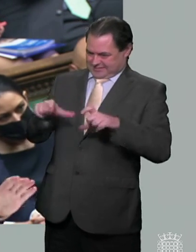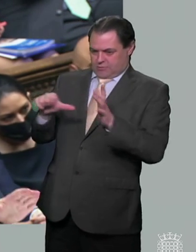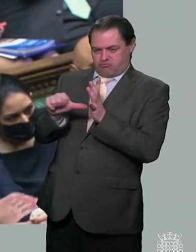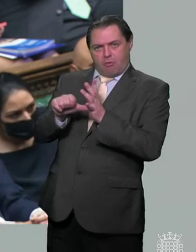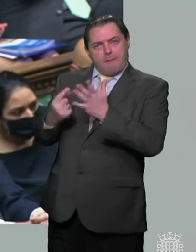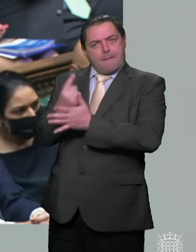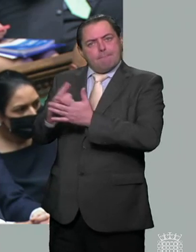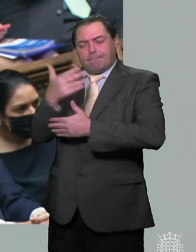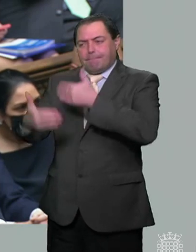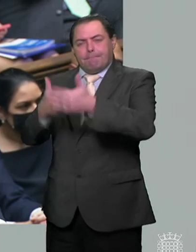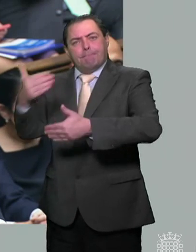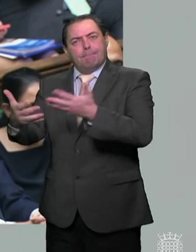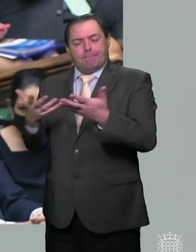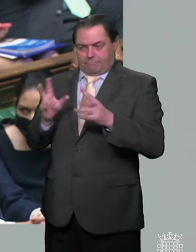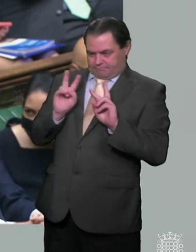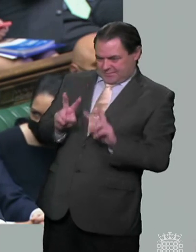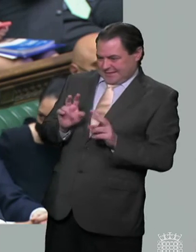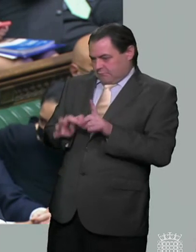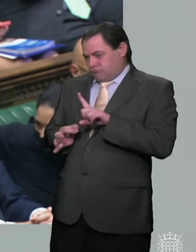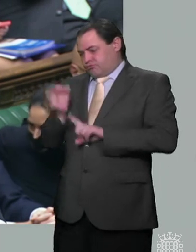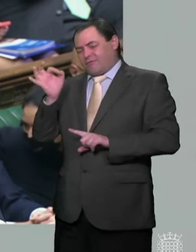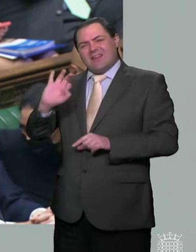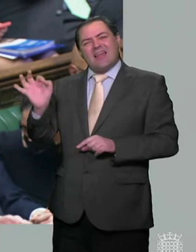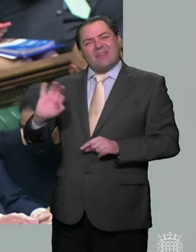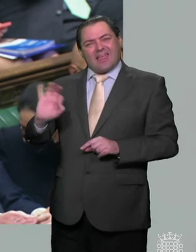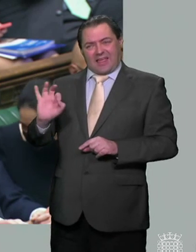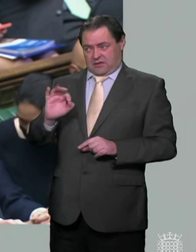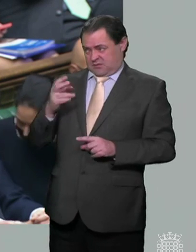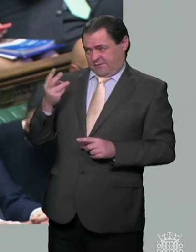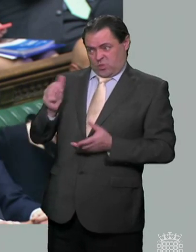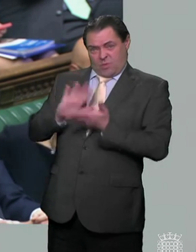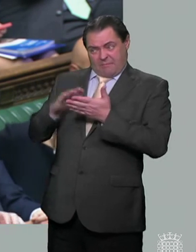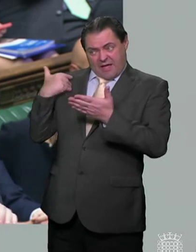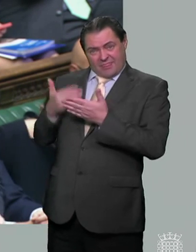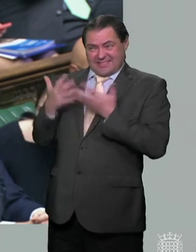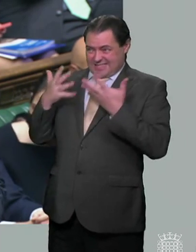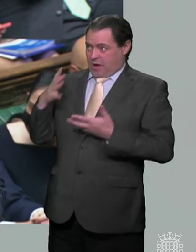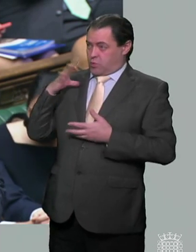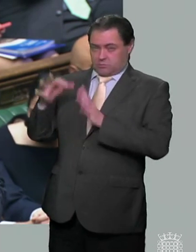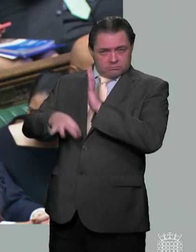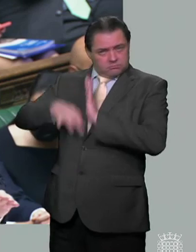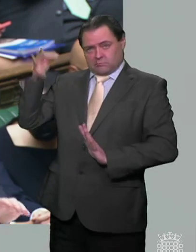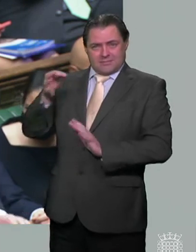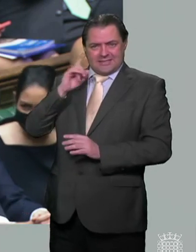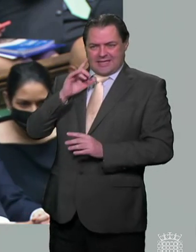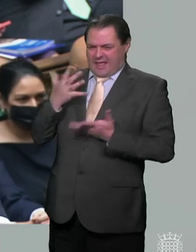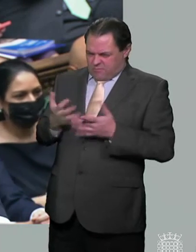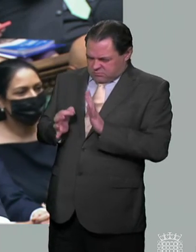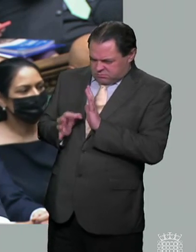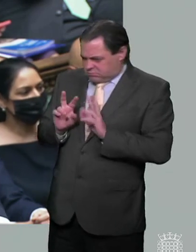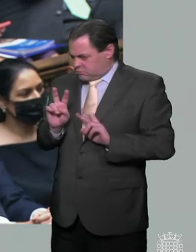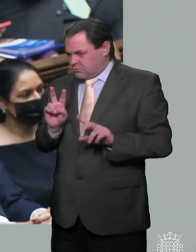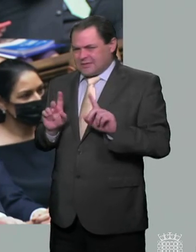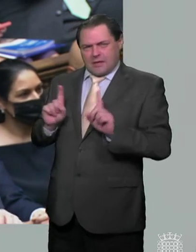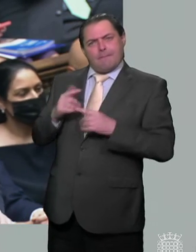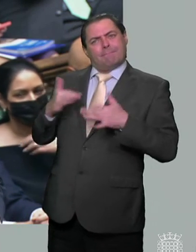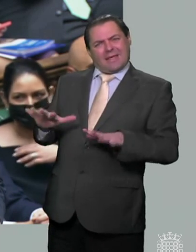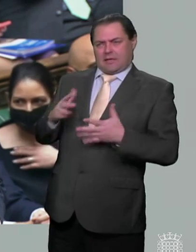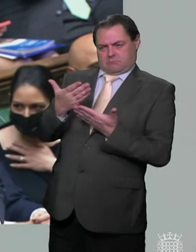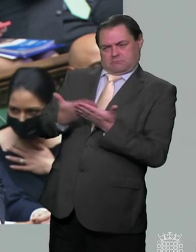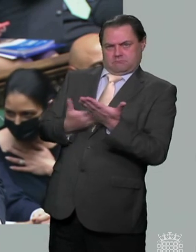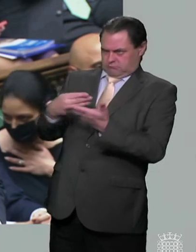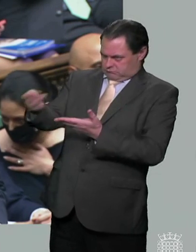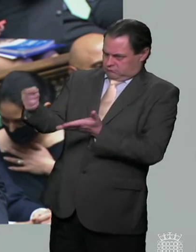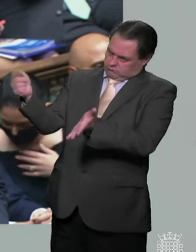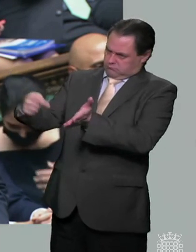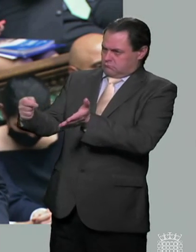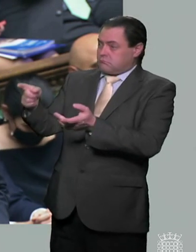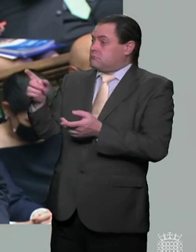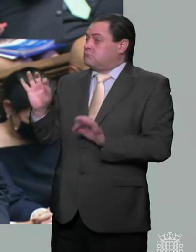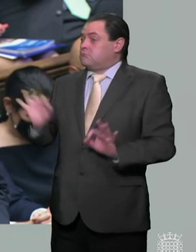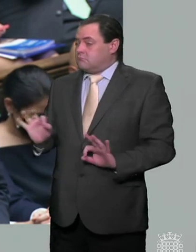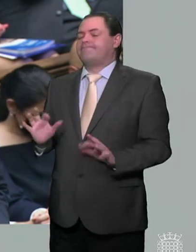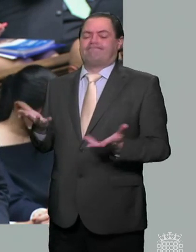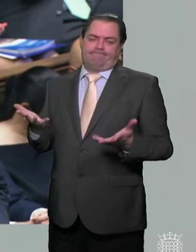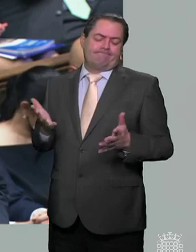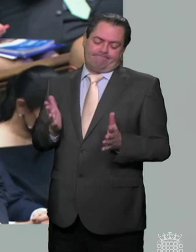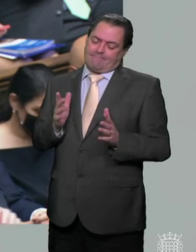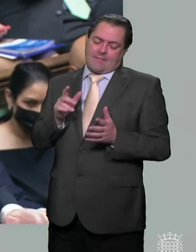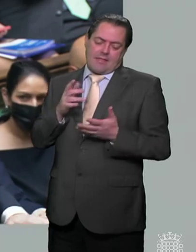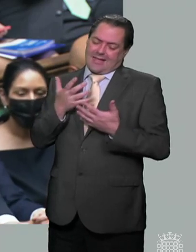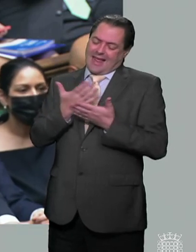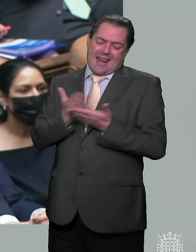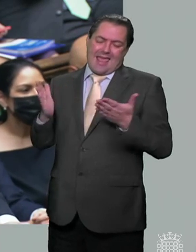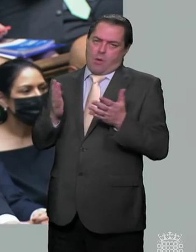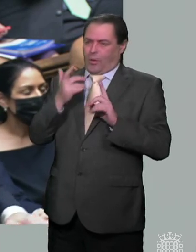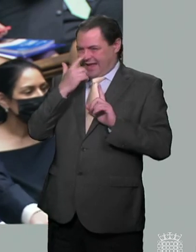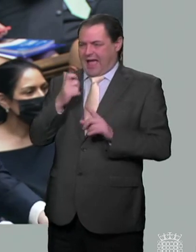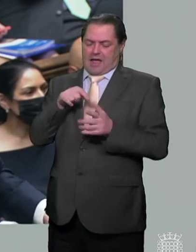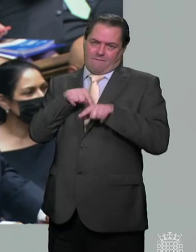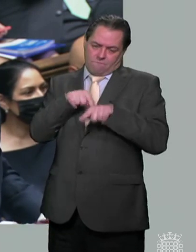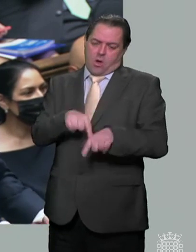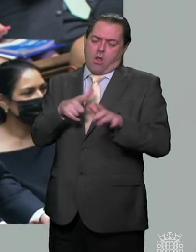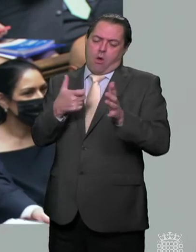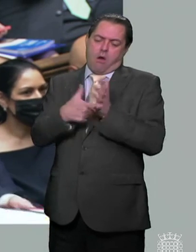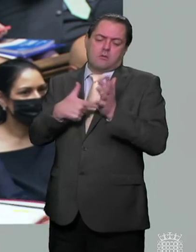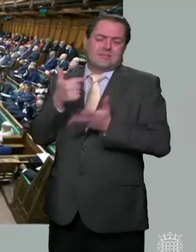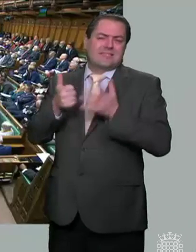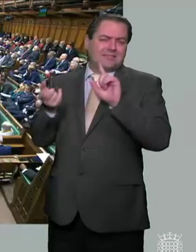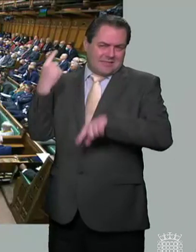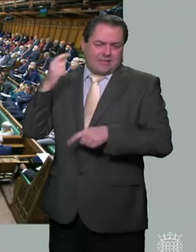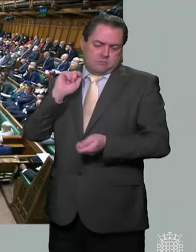As we have been saying for some months, if we cannot see progress—rapid progress—in the way that we spelt out in our Command Paper, I think it will be clear to everybody that the conditions for invoking article 16 have already been met.